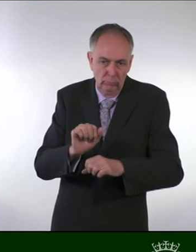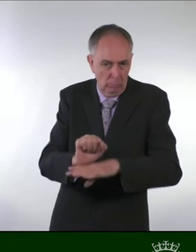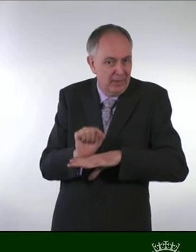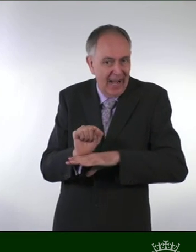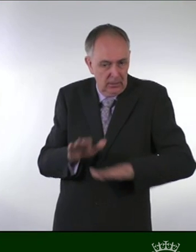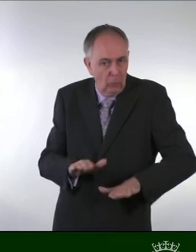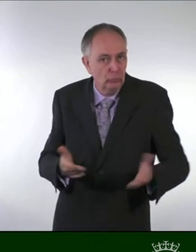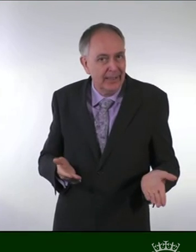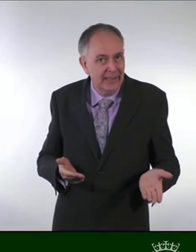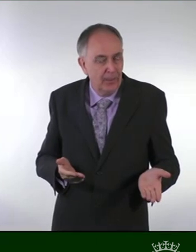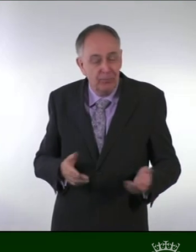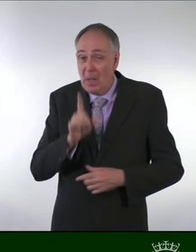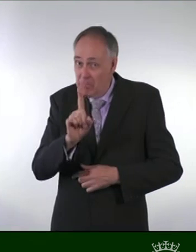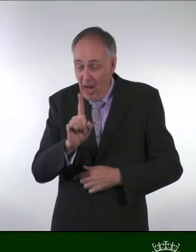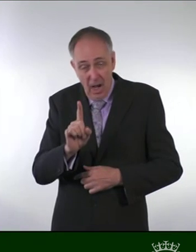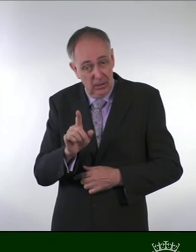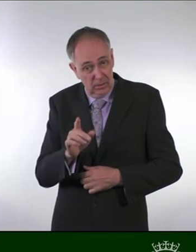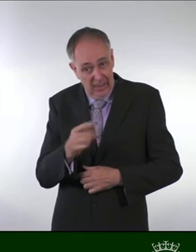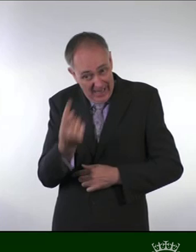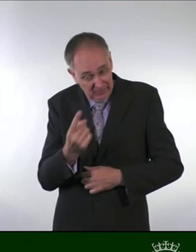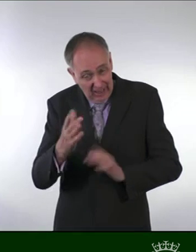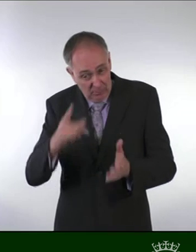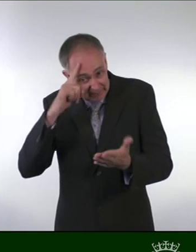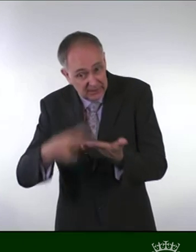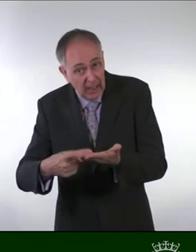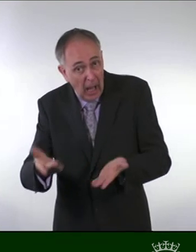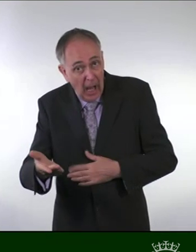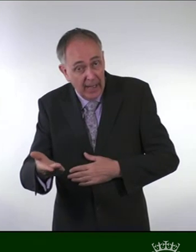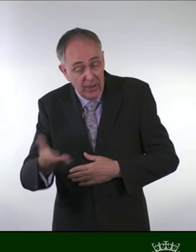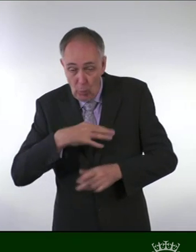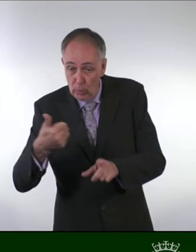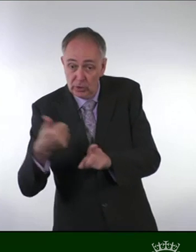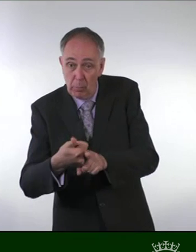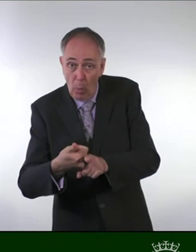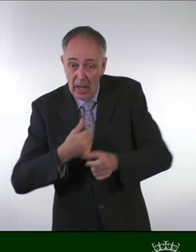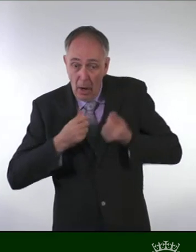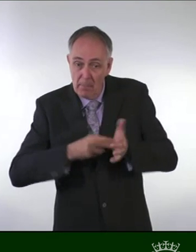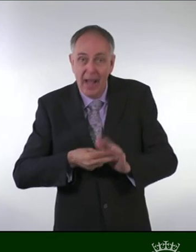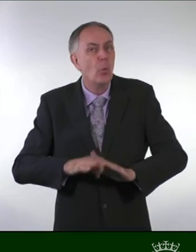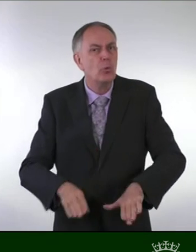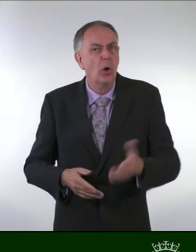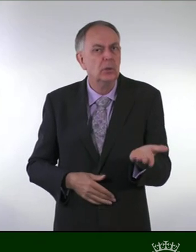What the right honourable and learned Gentleman has to decide is whether he wants to back that programme or not.